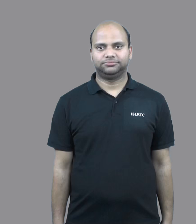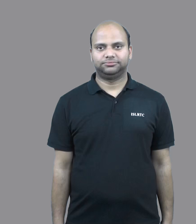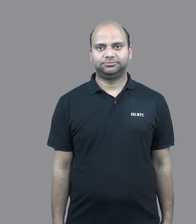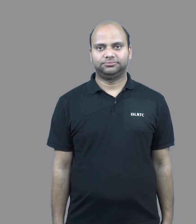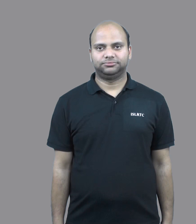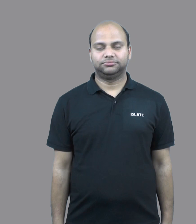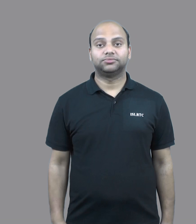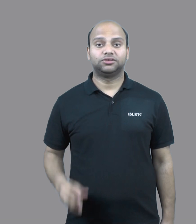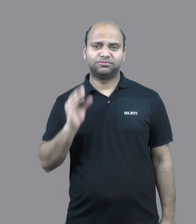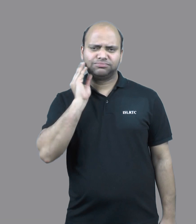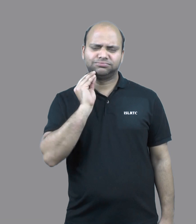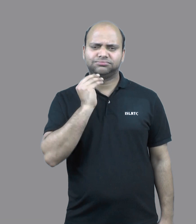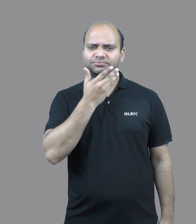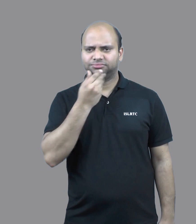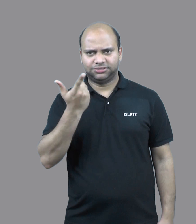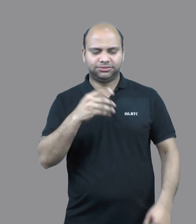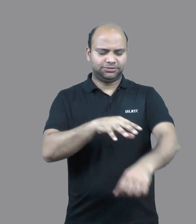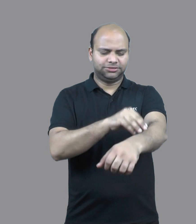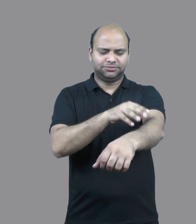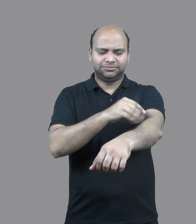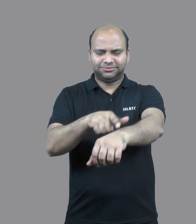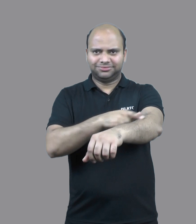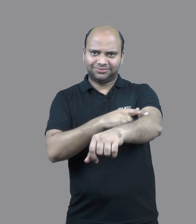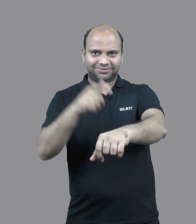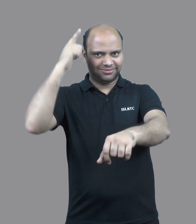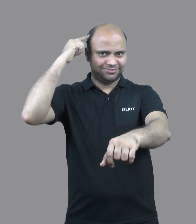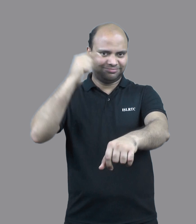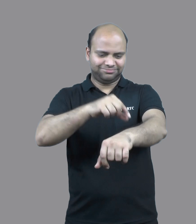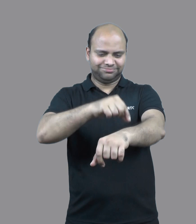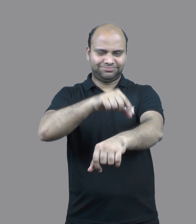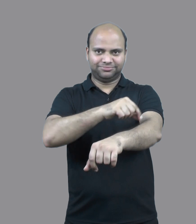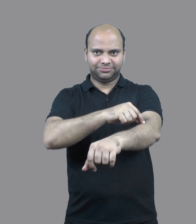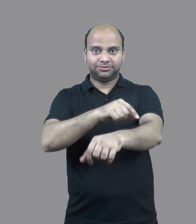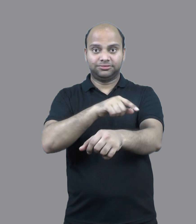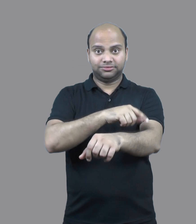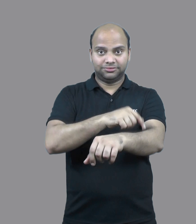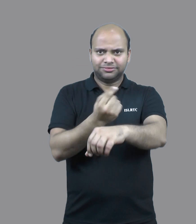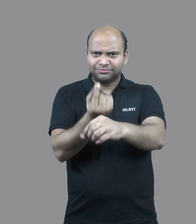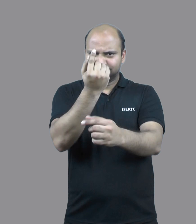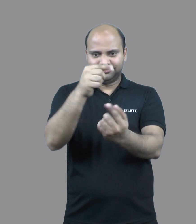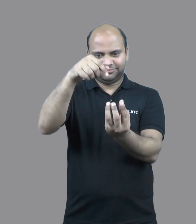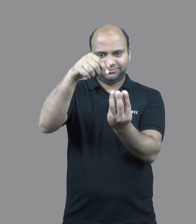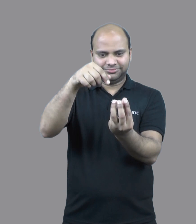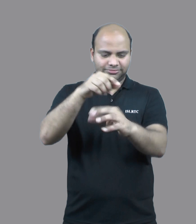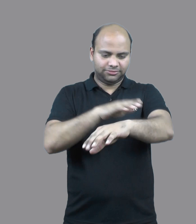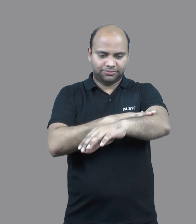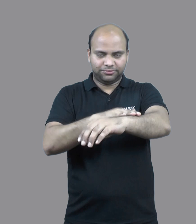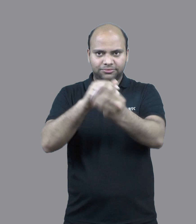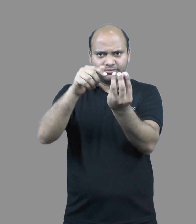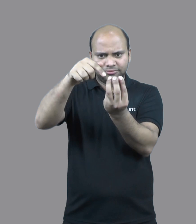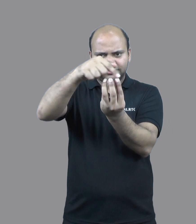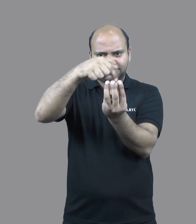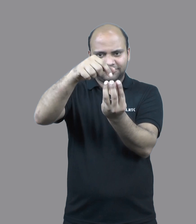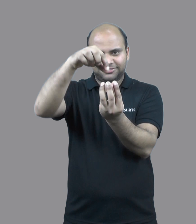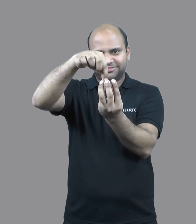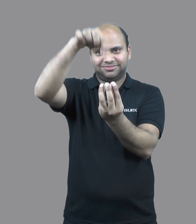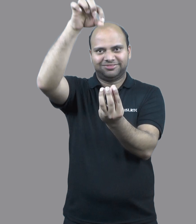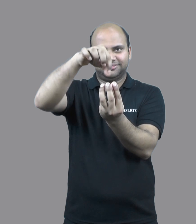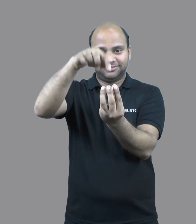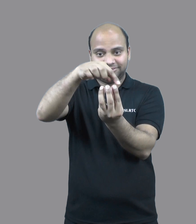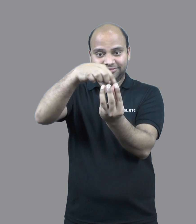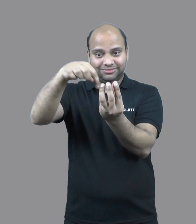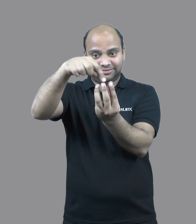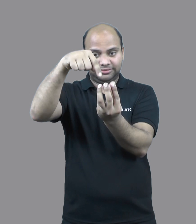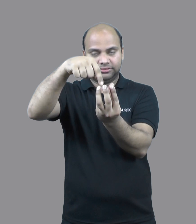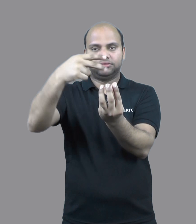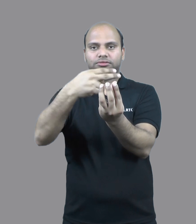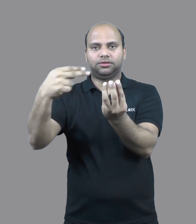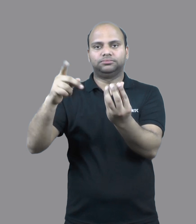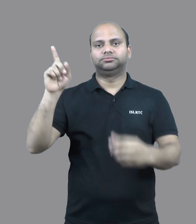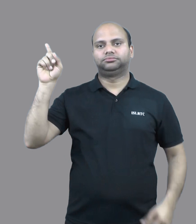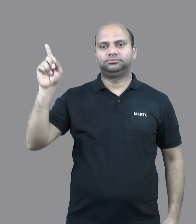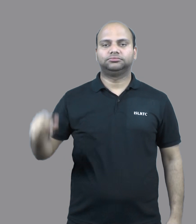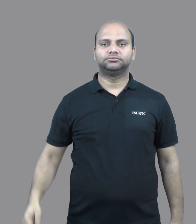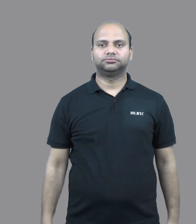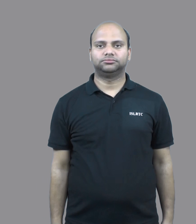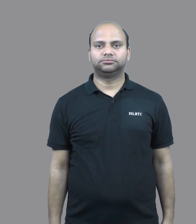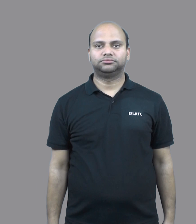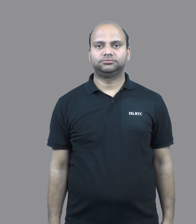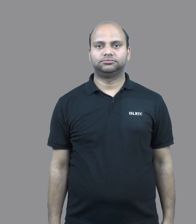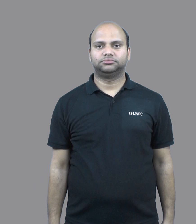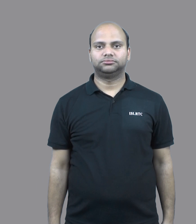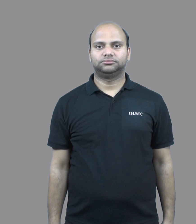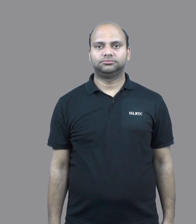Boil